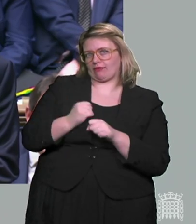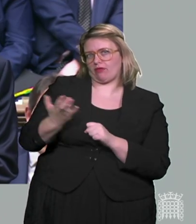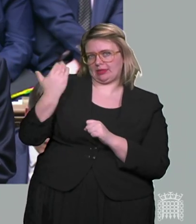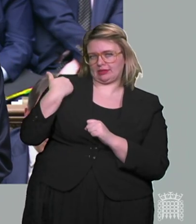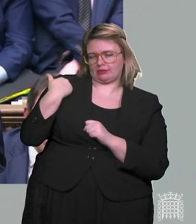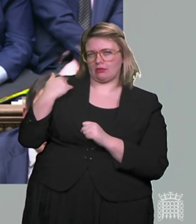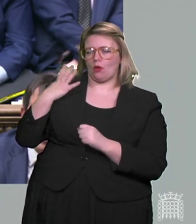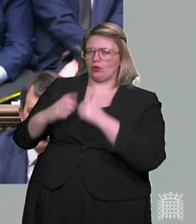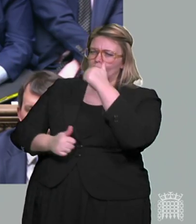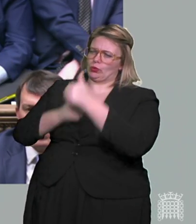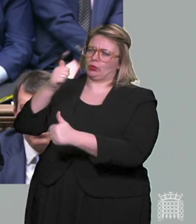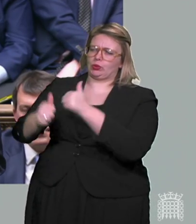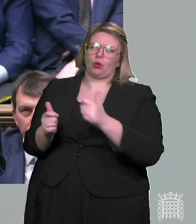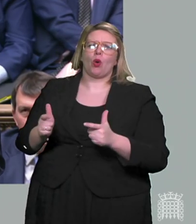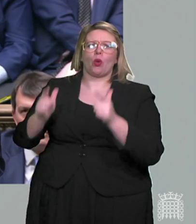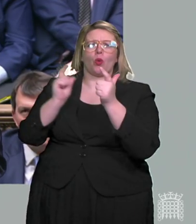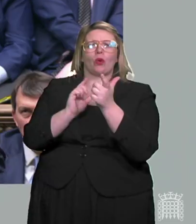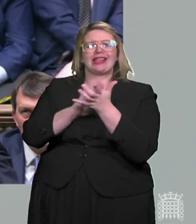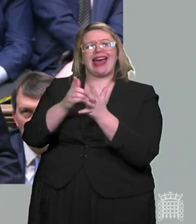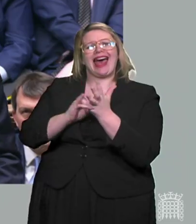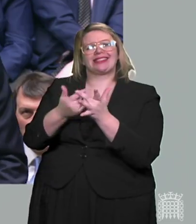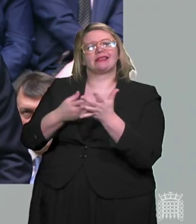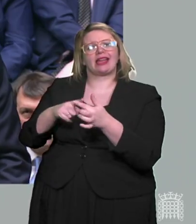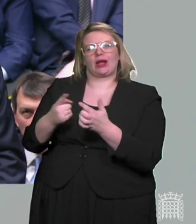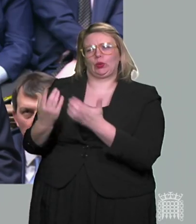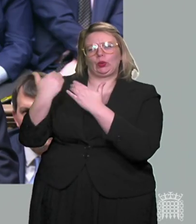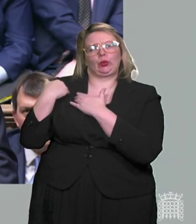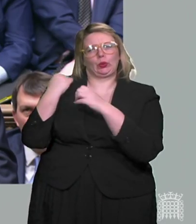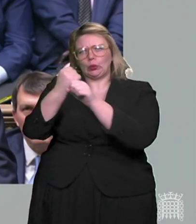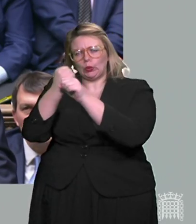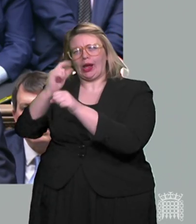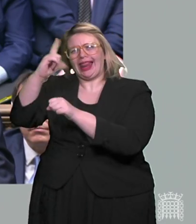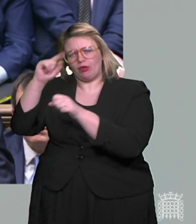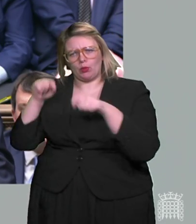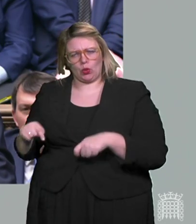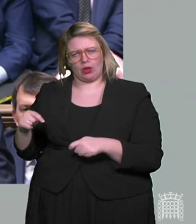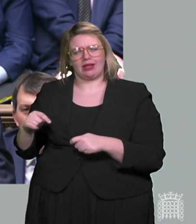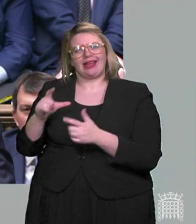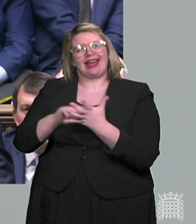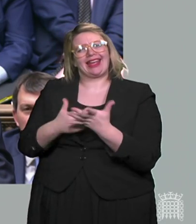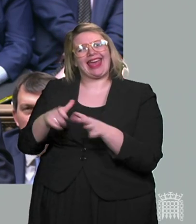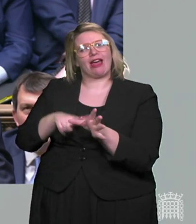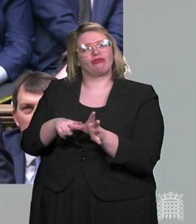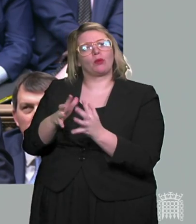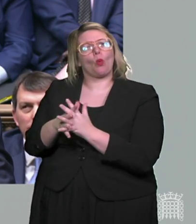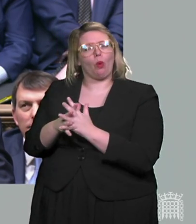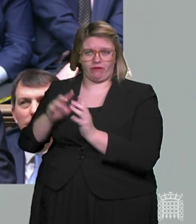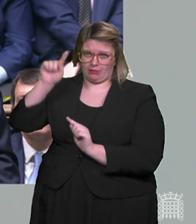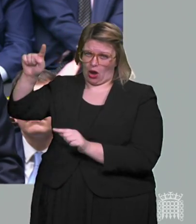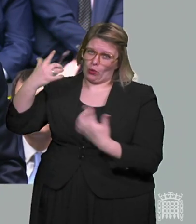I pay tribute to Lord Heseltine for making them happen, because they transformed the lives of thousands of people.